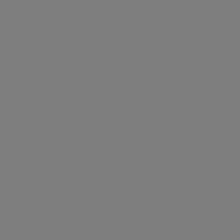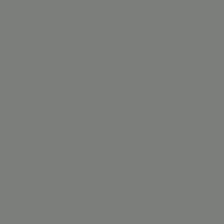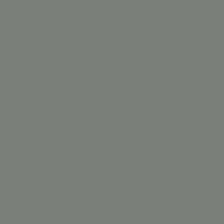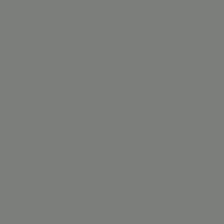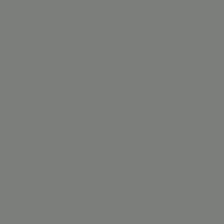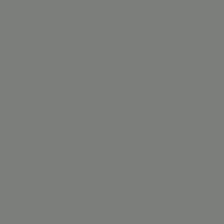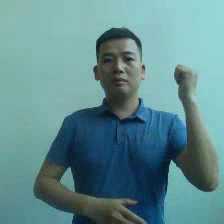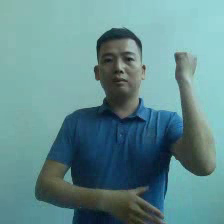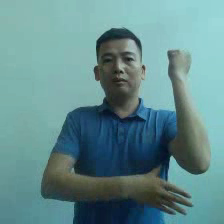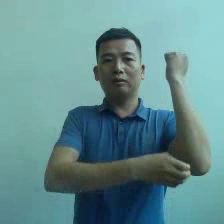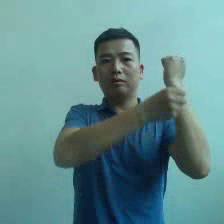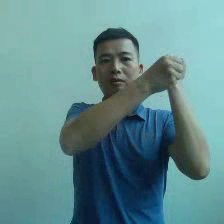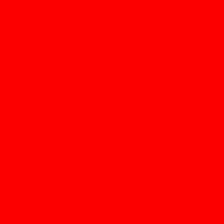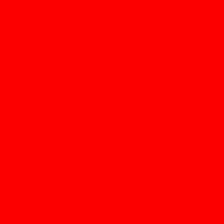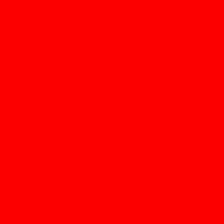Cứu